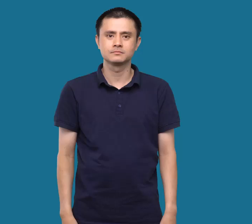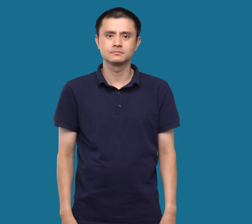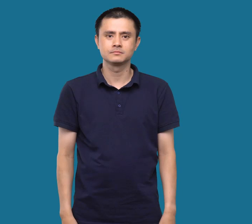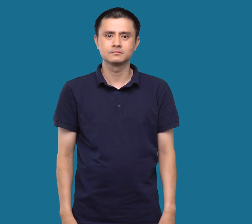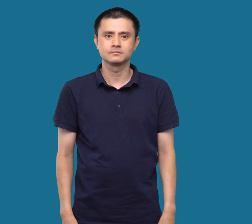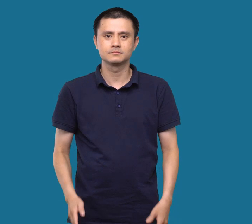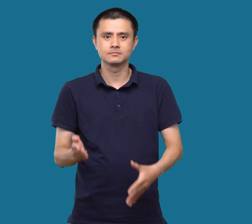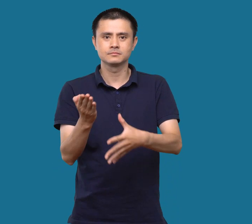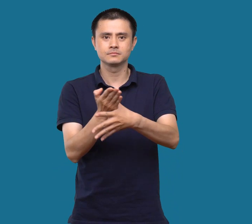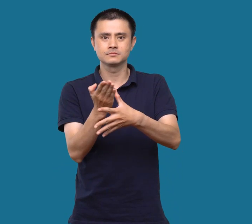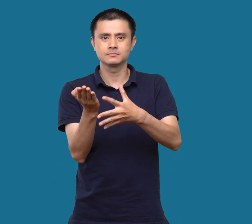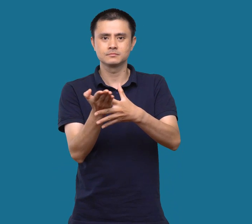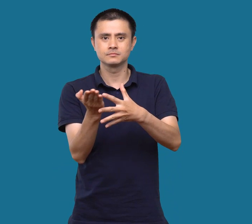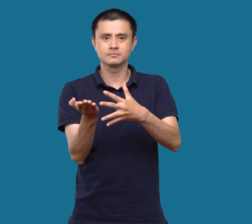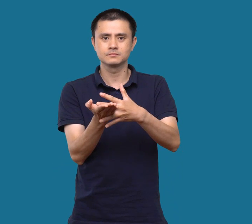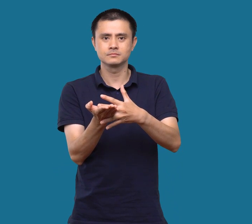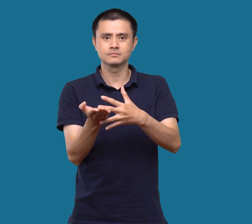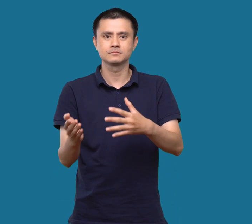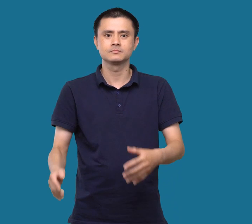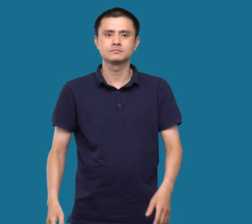lĩnh vực